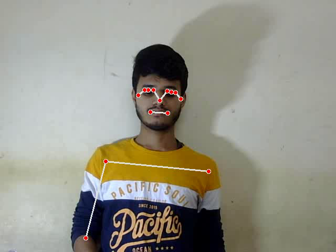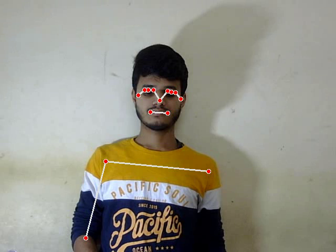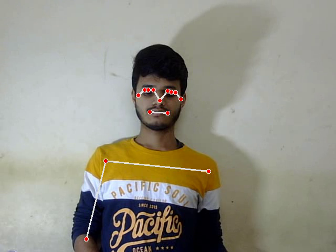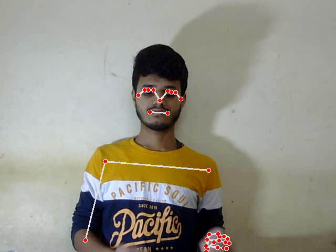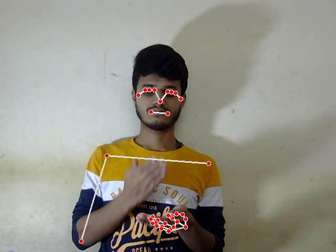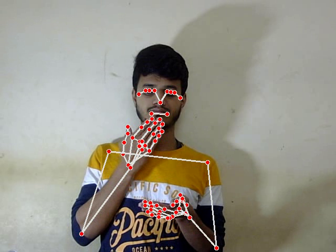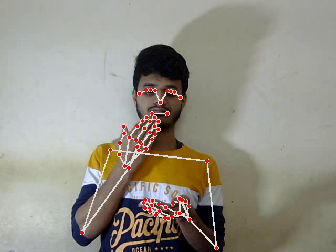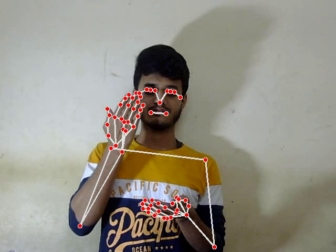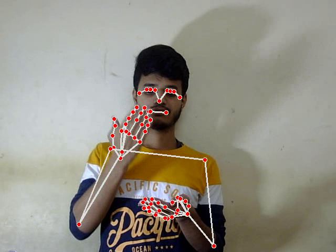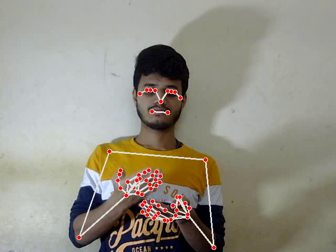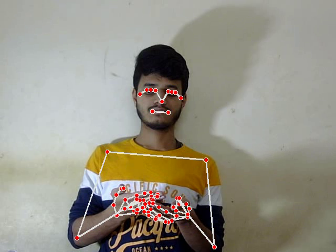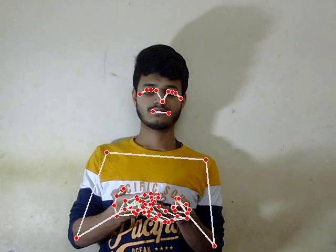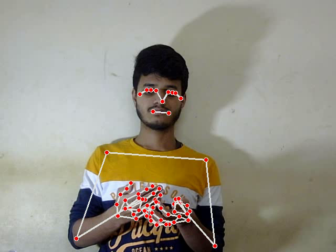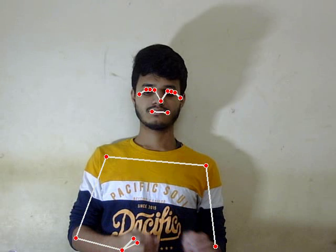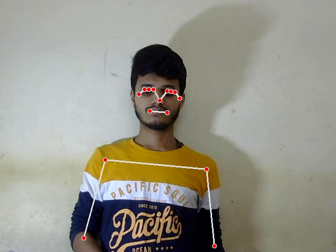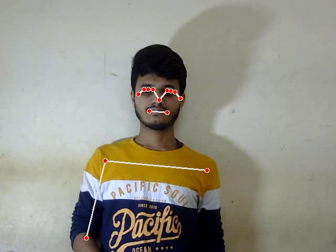good